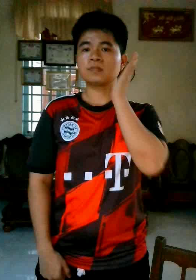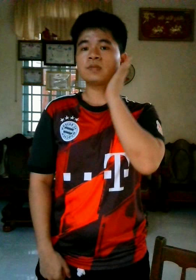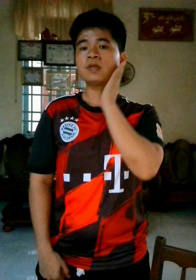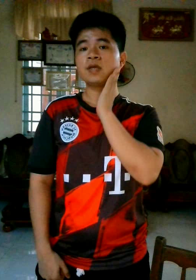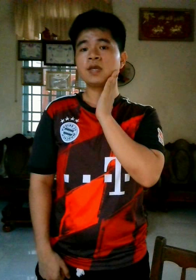dep